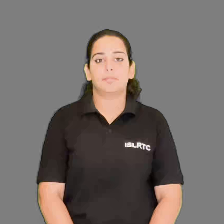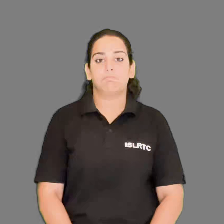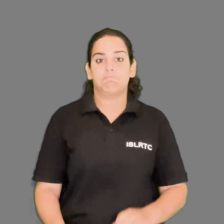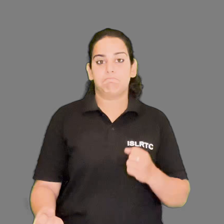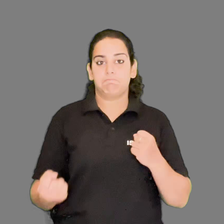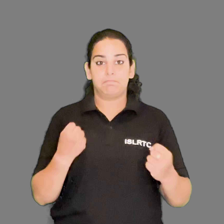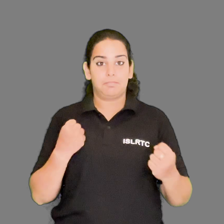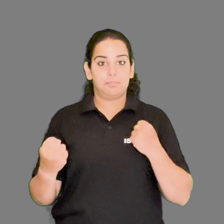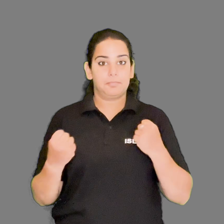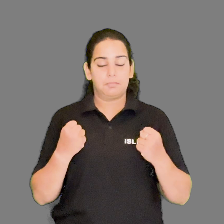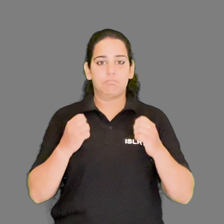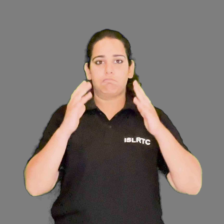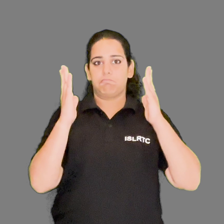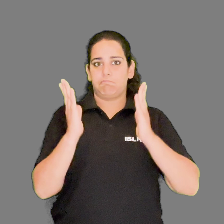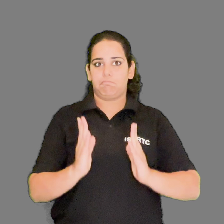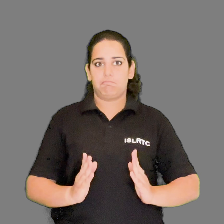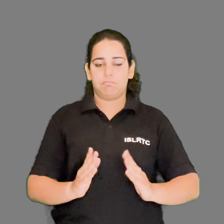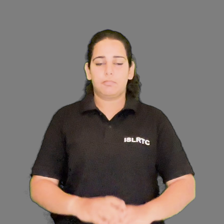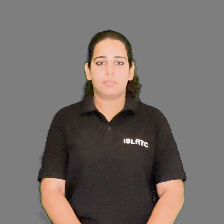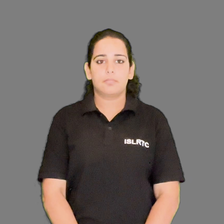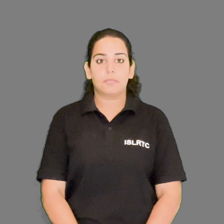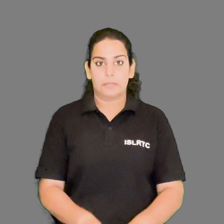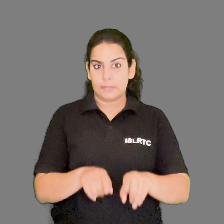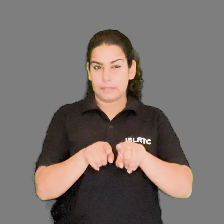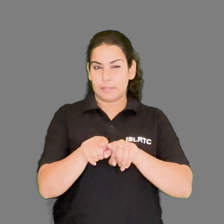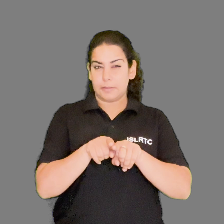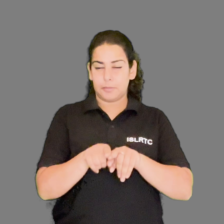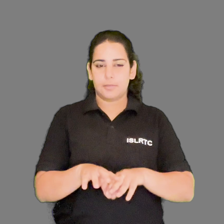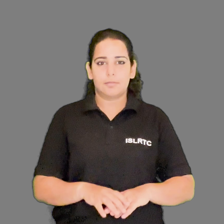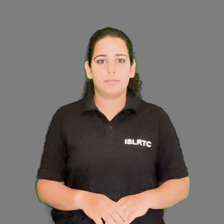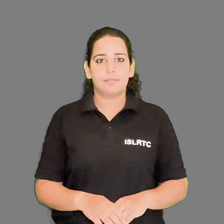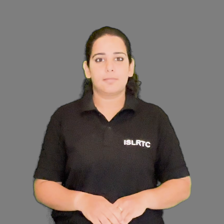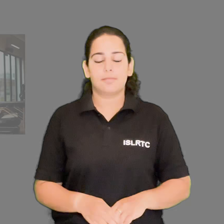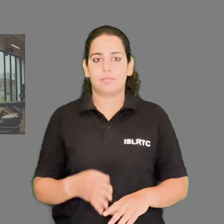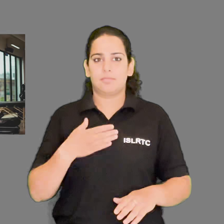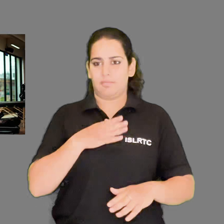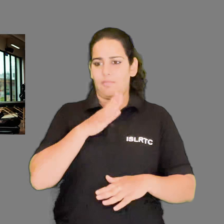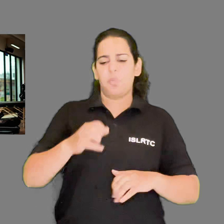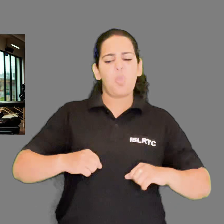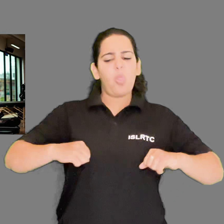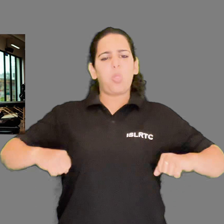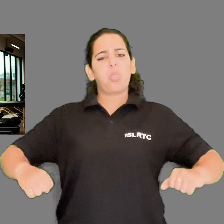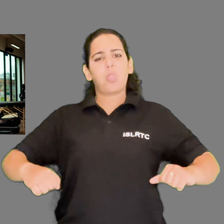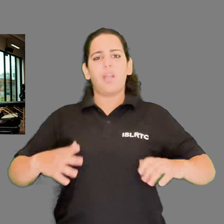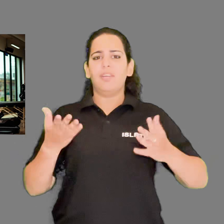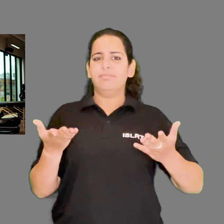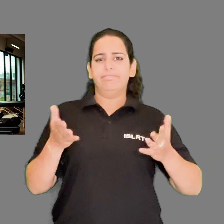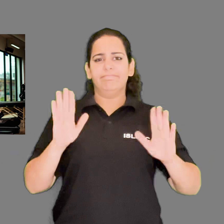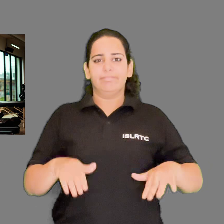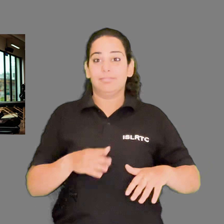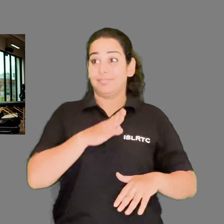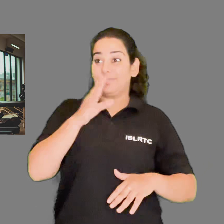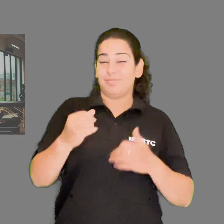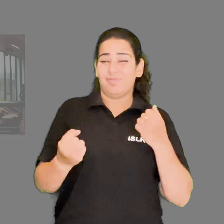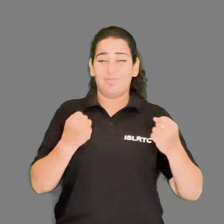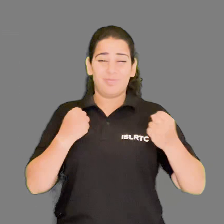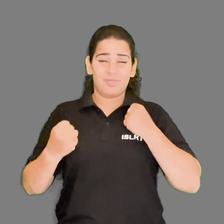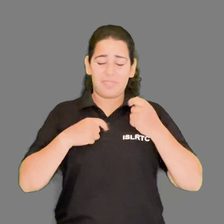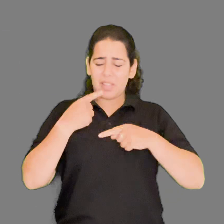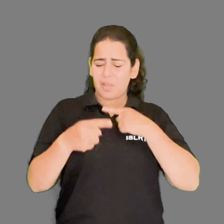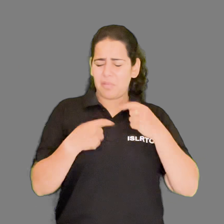Fitness physically fit and healthy